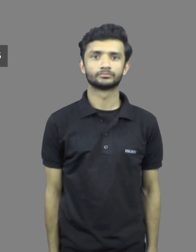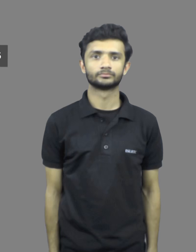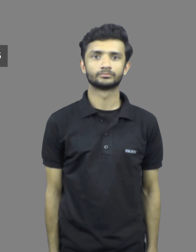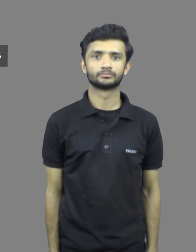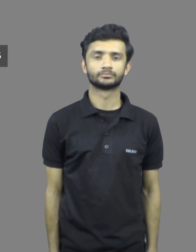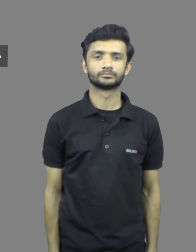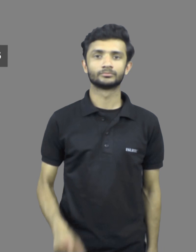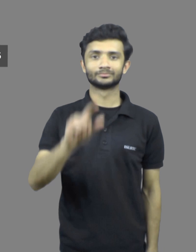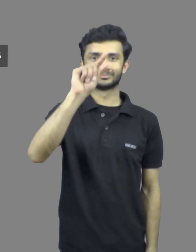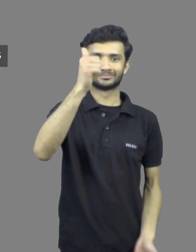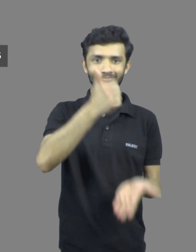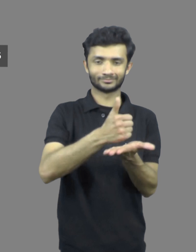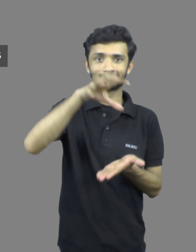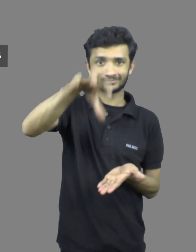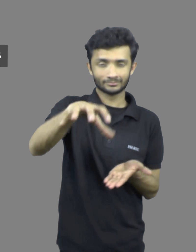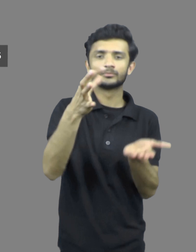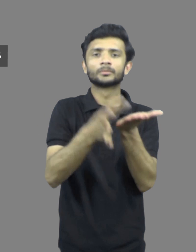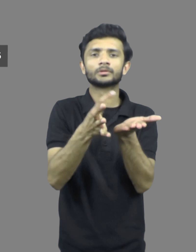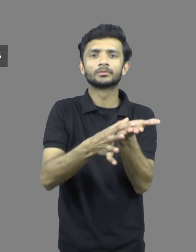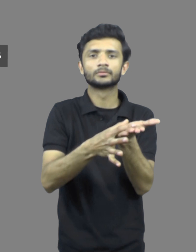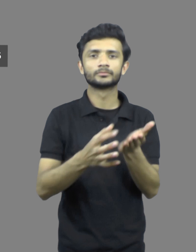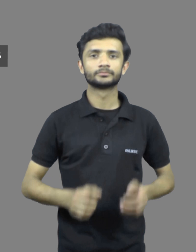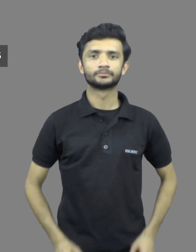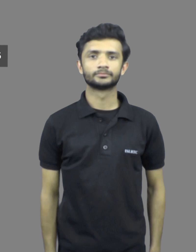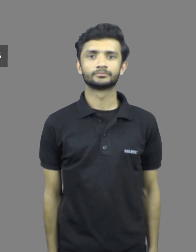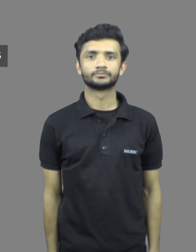Bank Branch Address